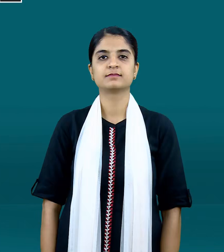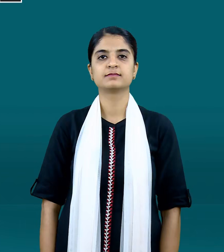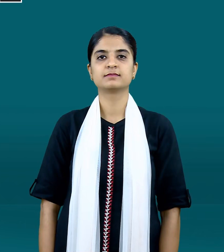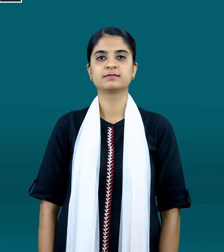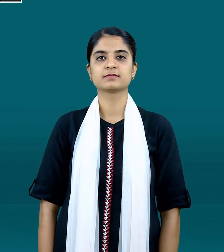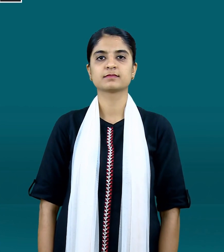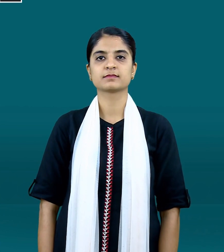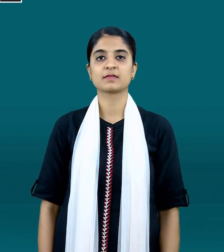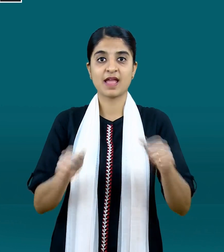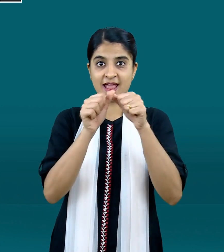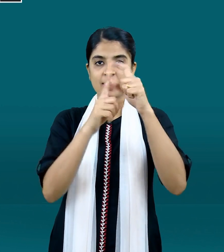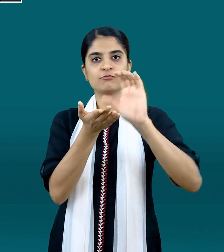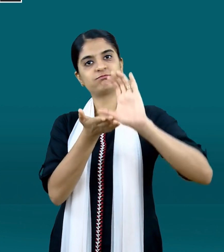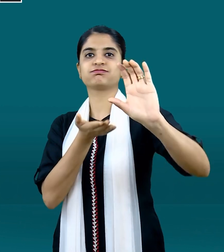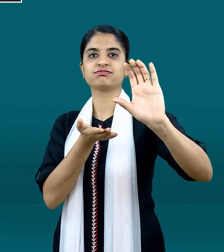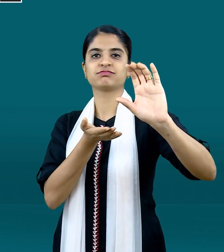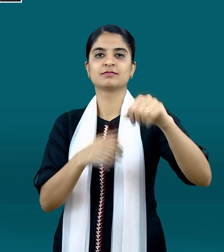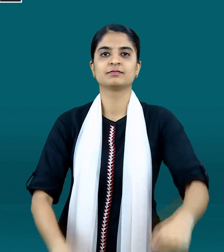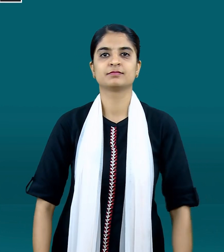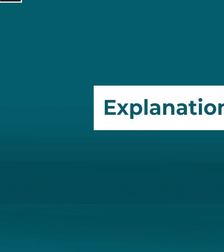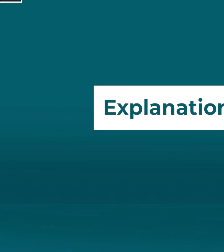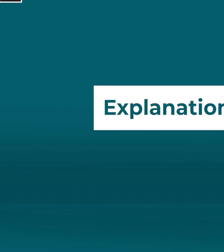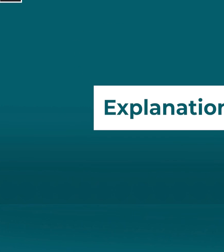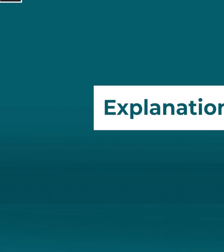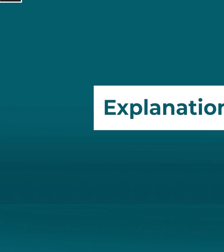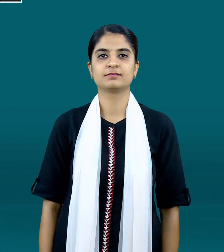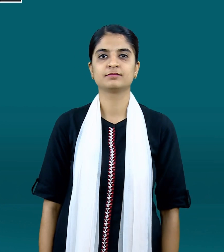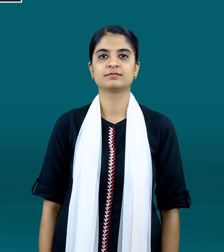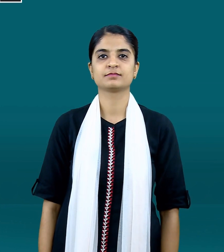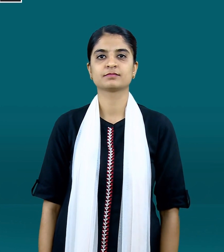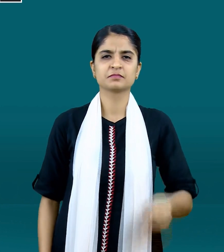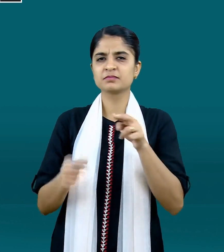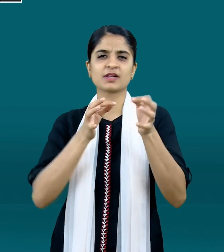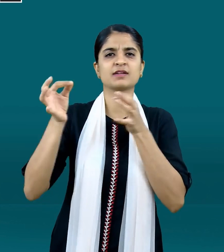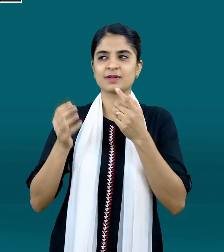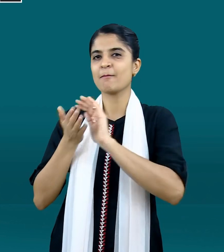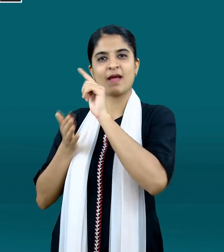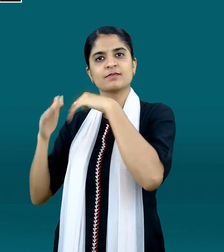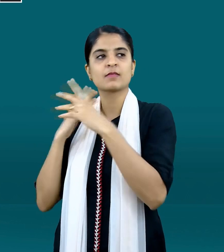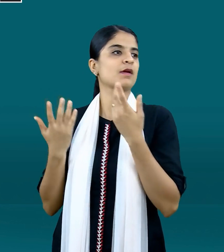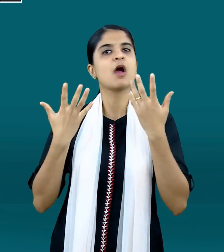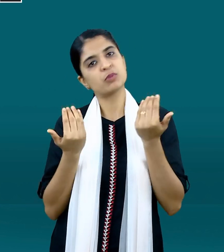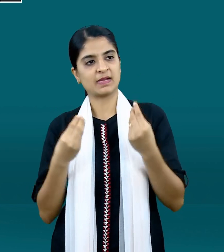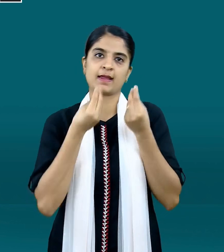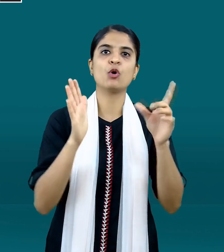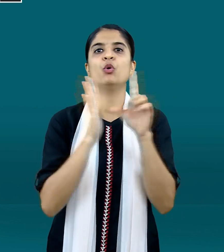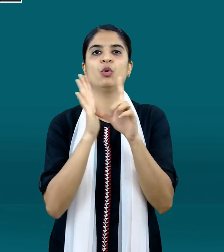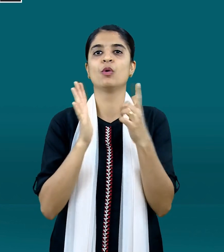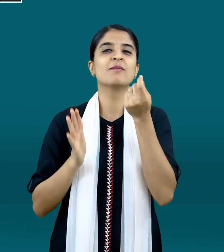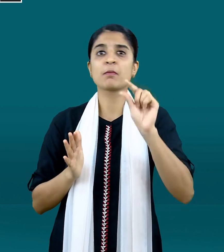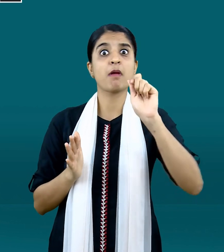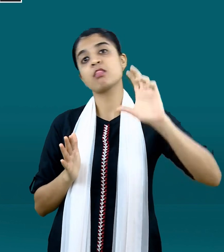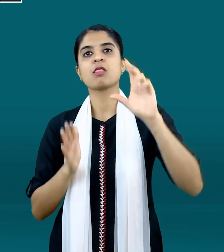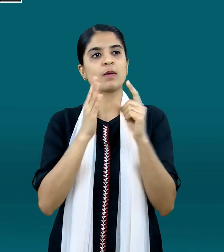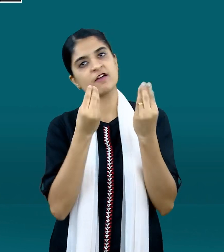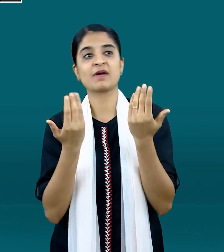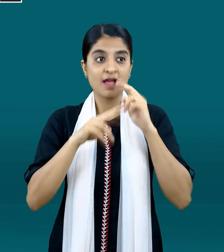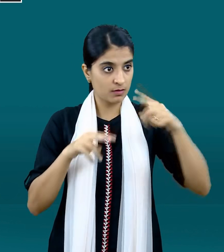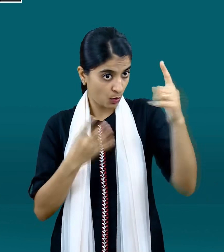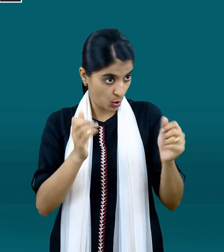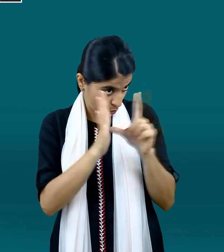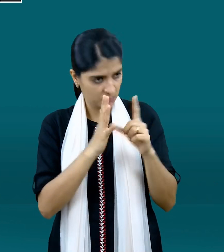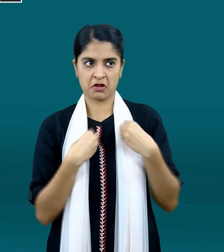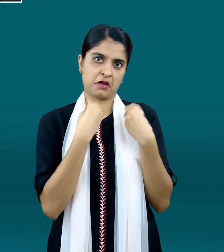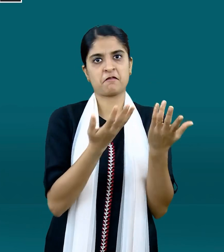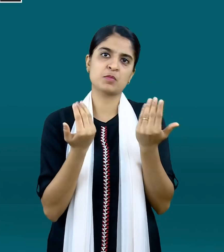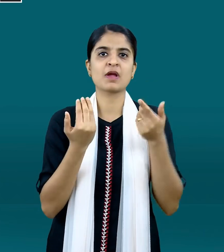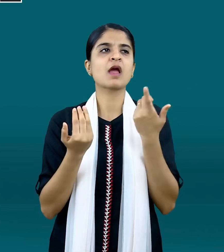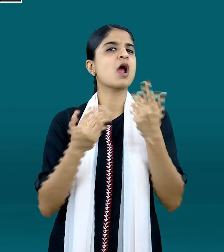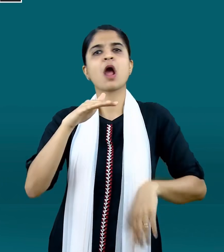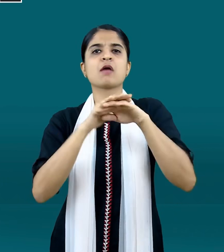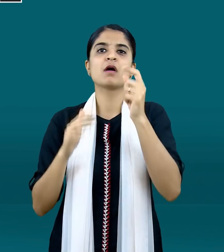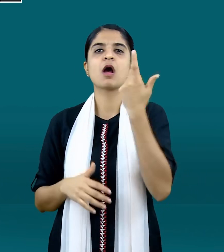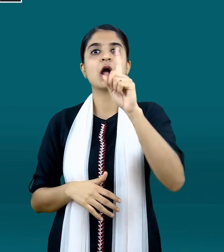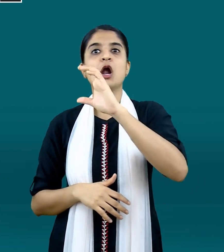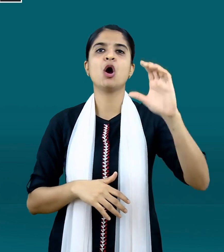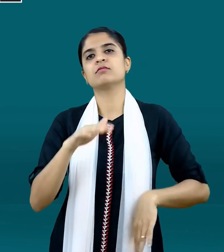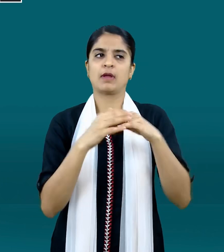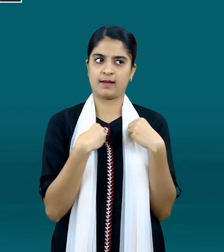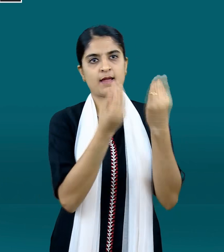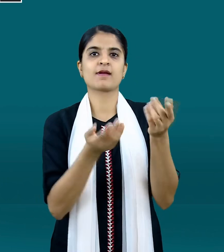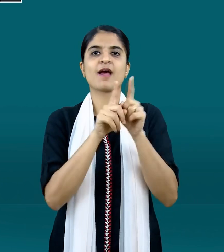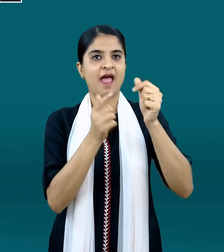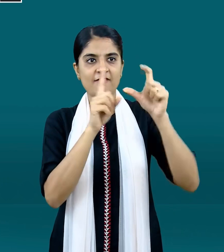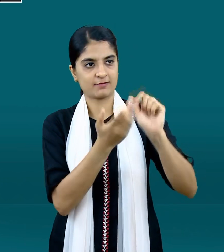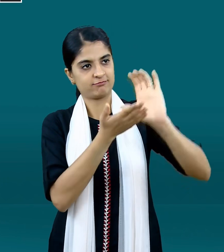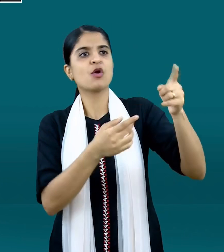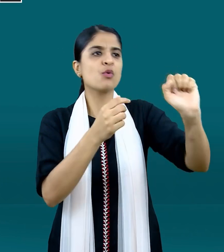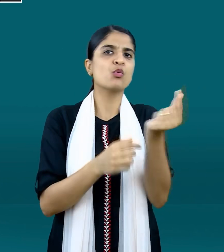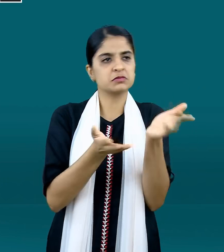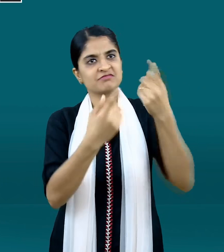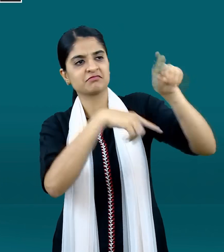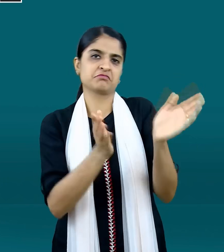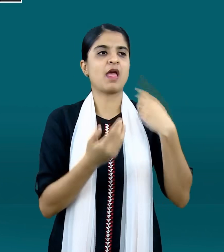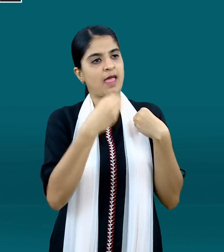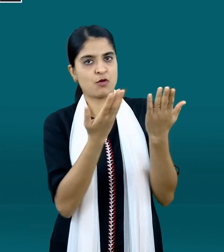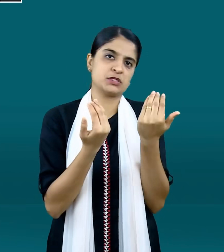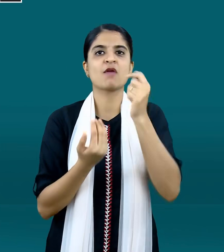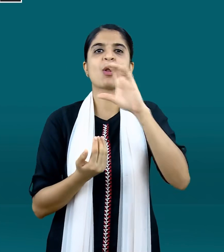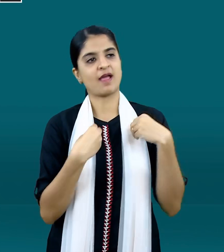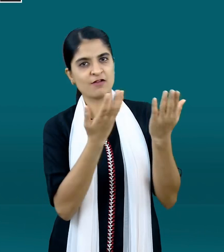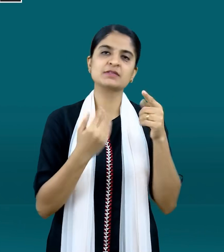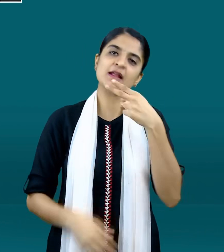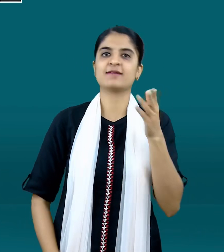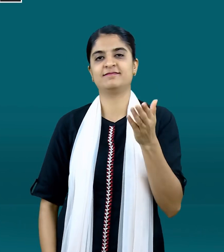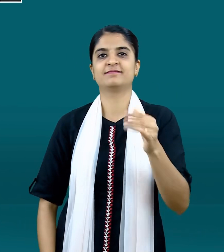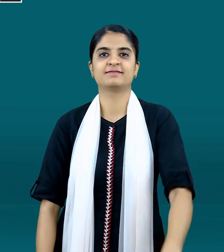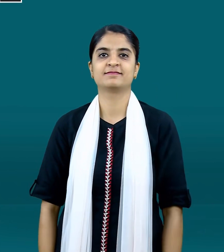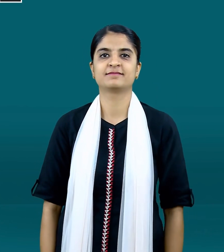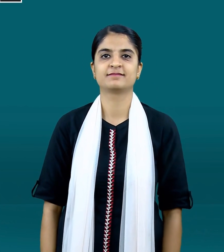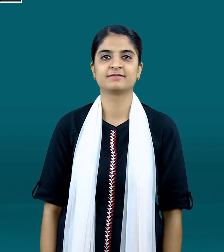Advance (Financial Term)